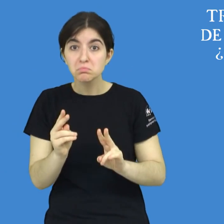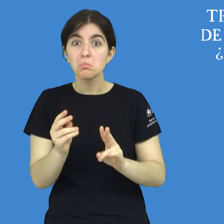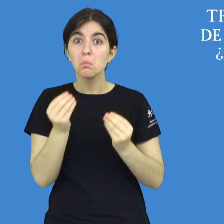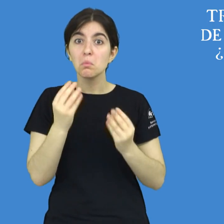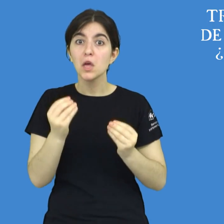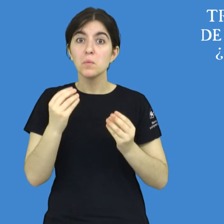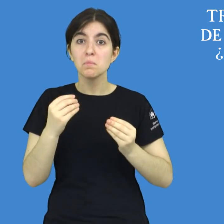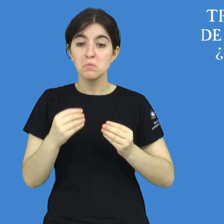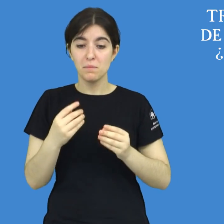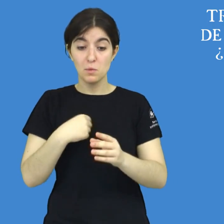bien